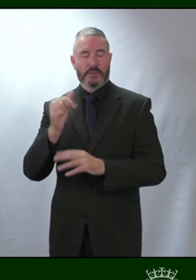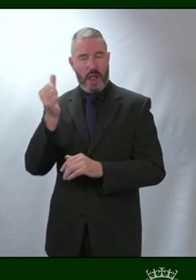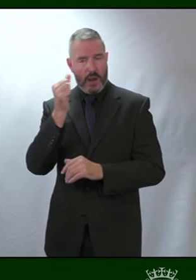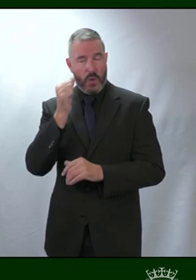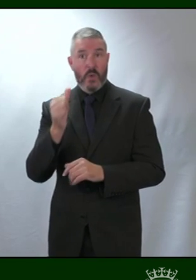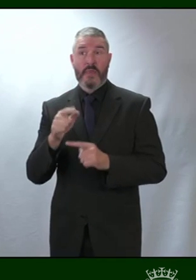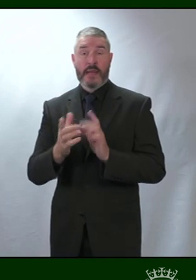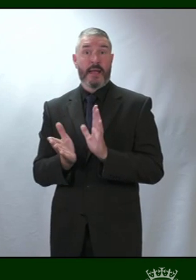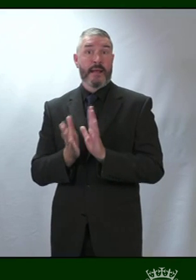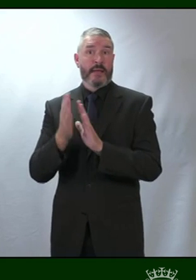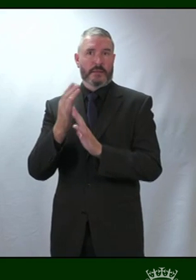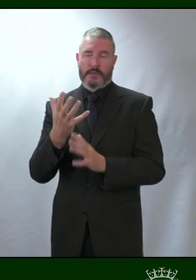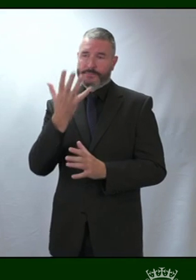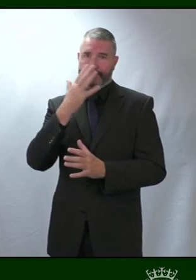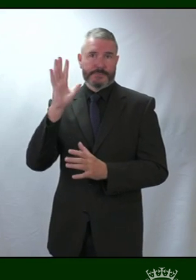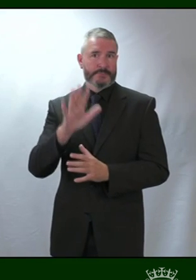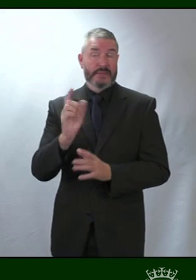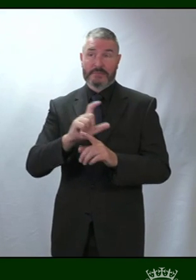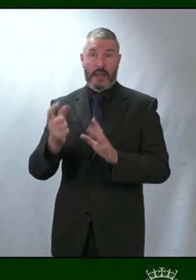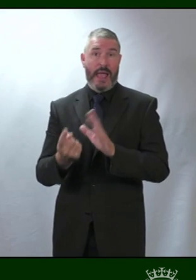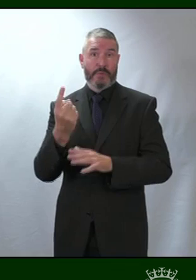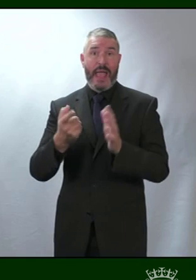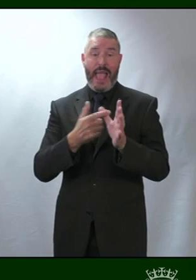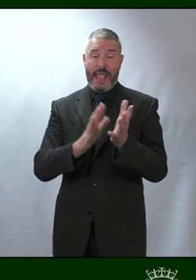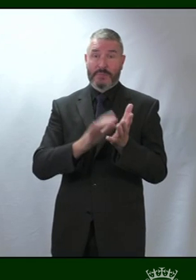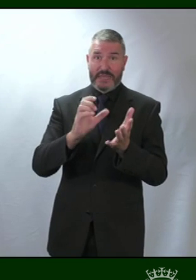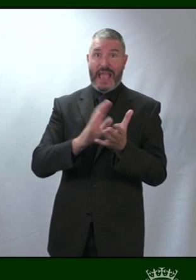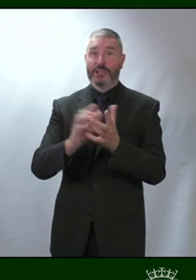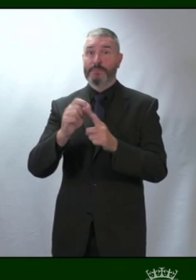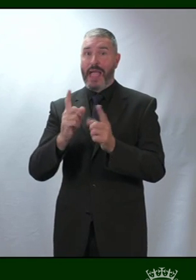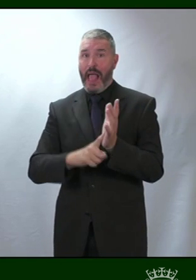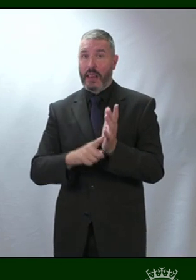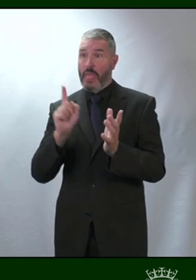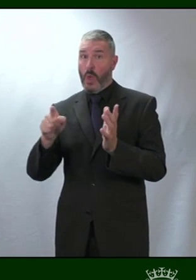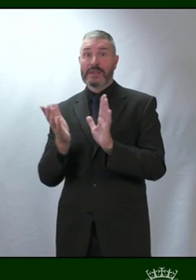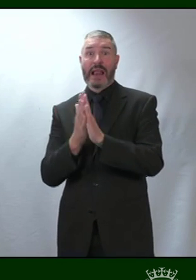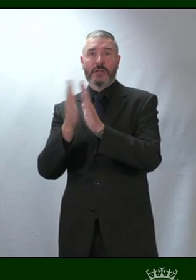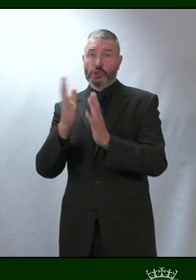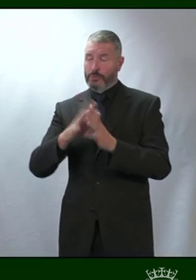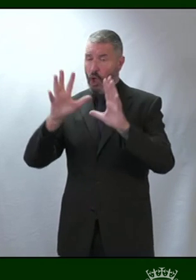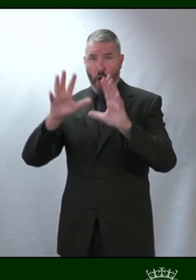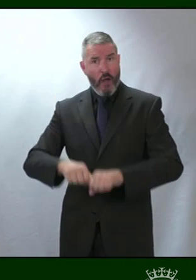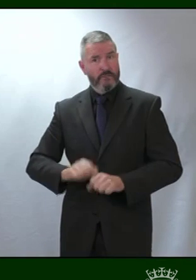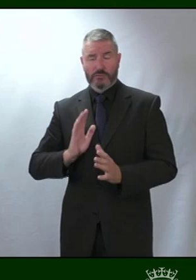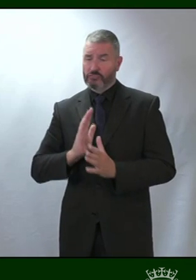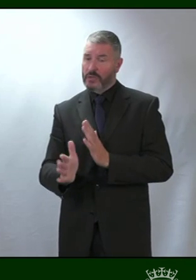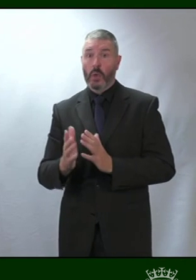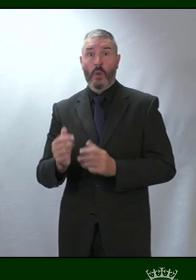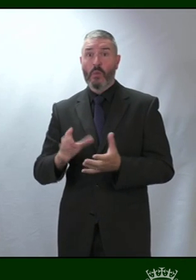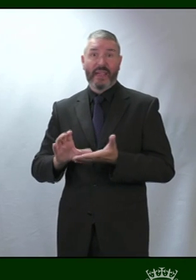I think it is disgraceful, and both ACM and HPL cladding, in my view, should come off as fast as possible.